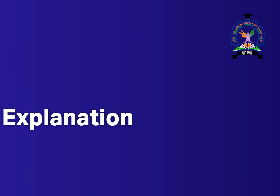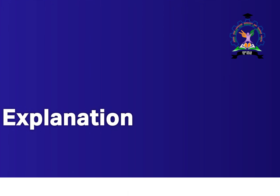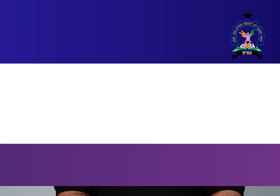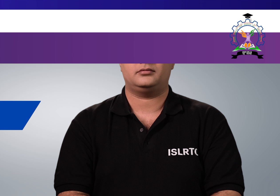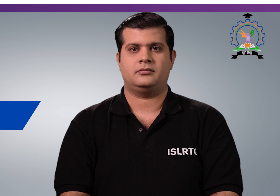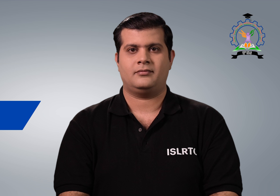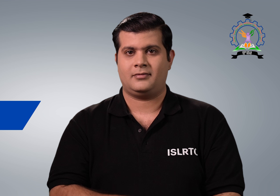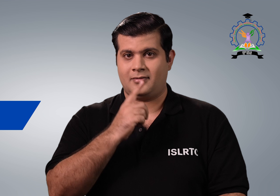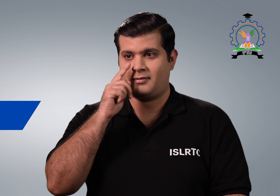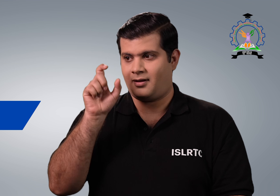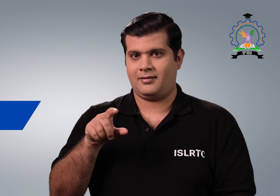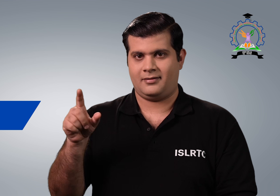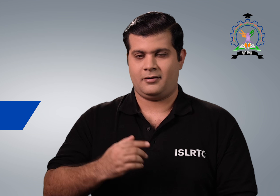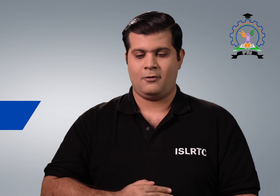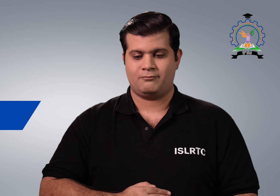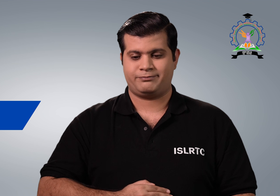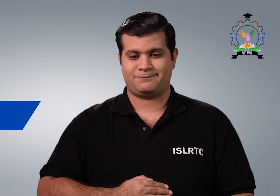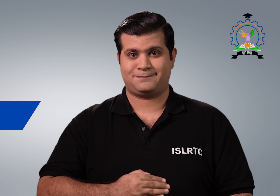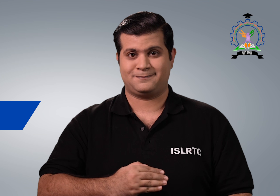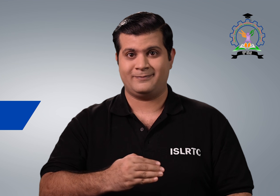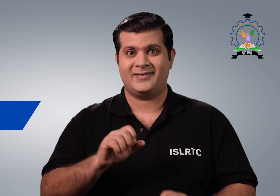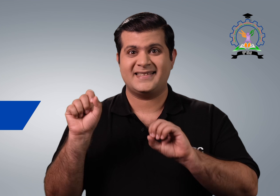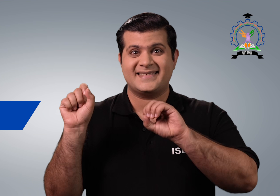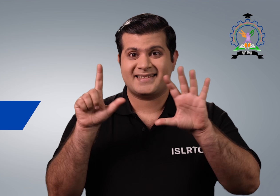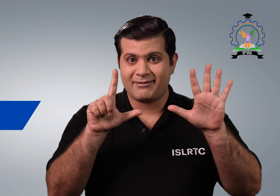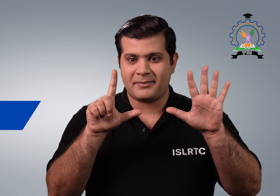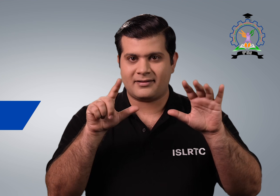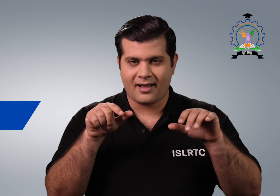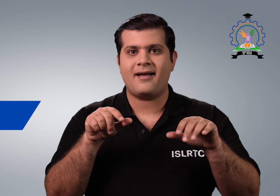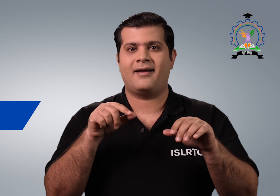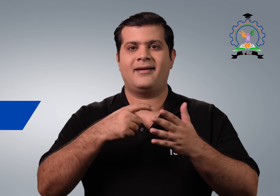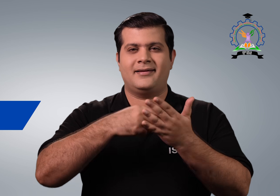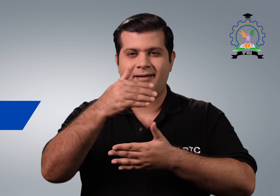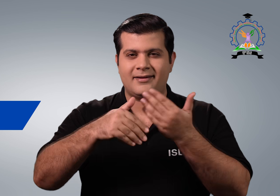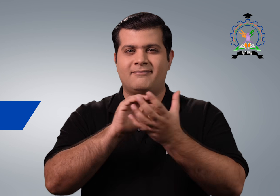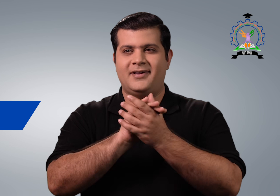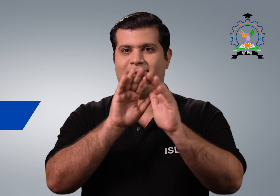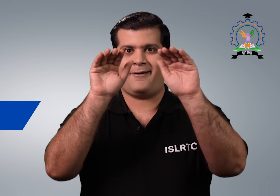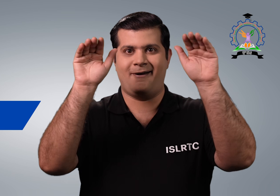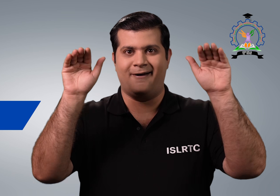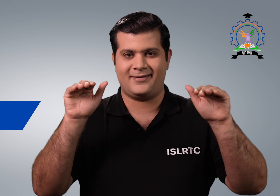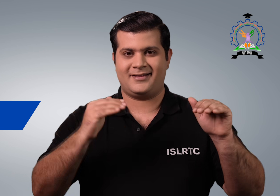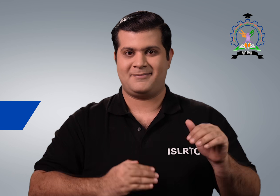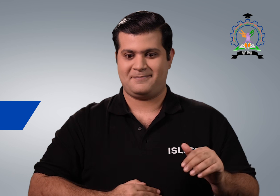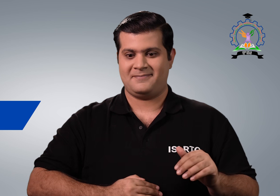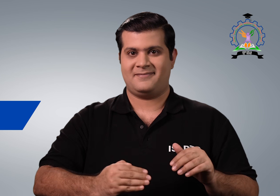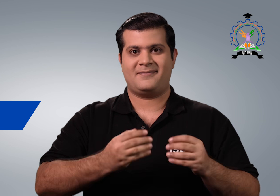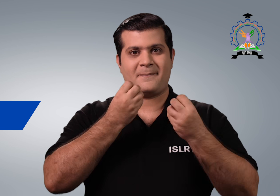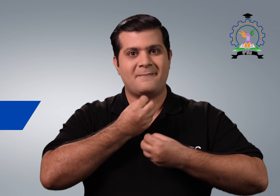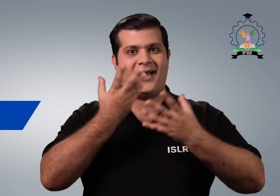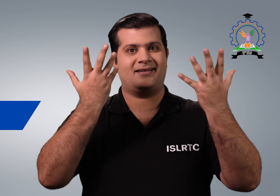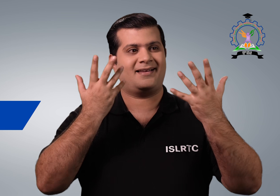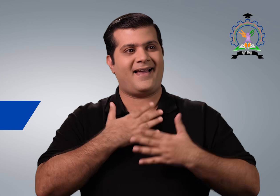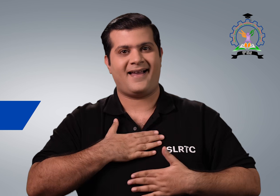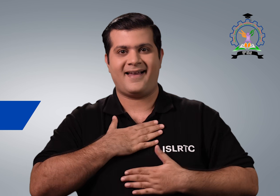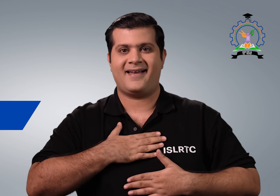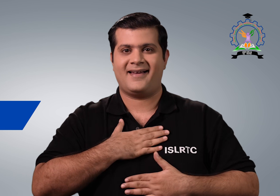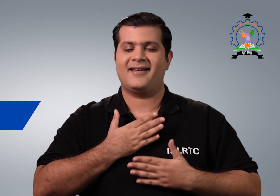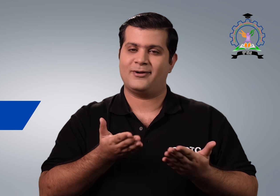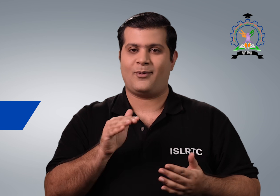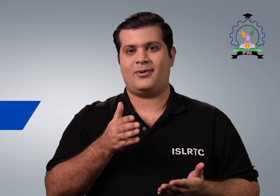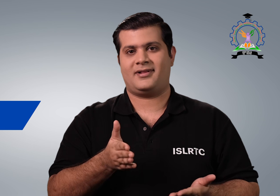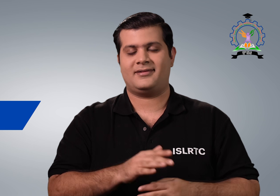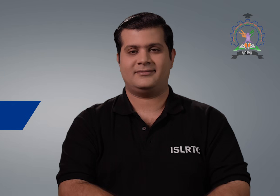When a woman is 7 months pregnant, her friends and family often come together for a celebration called a baby shower.